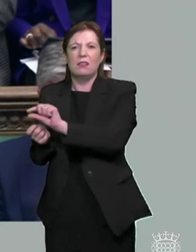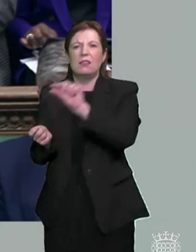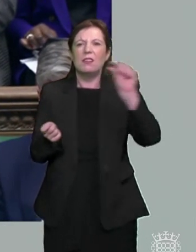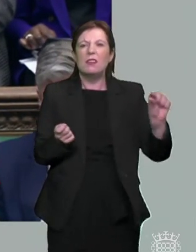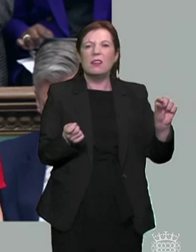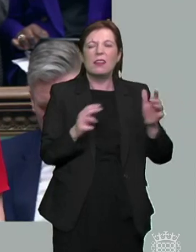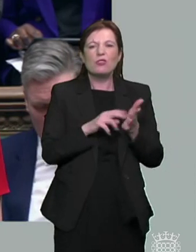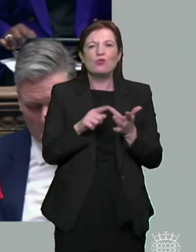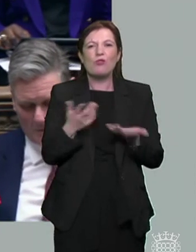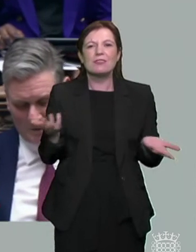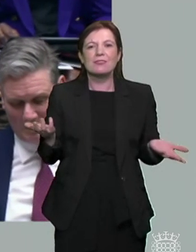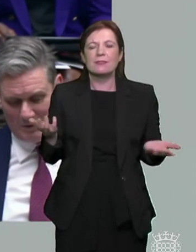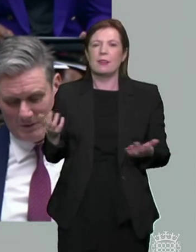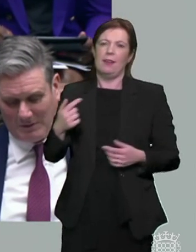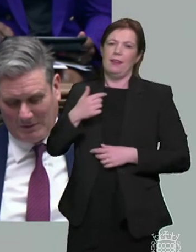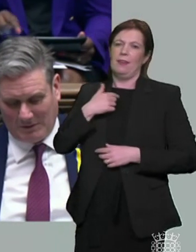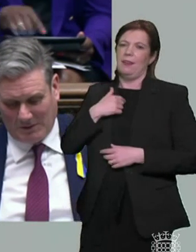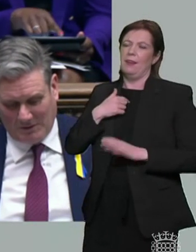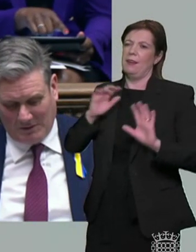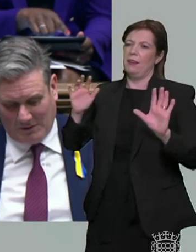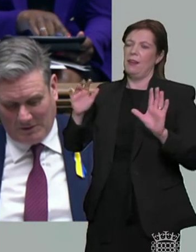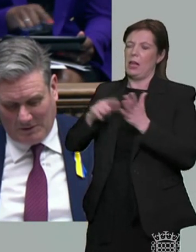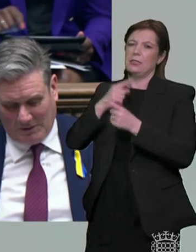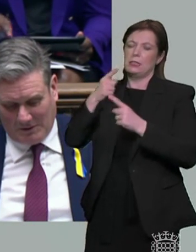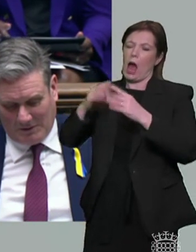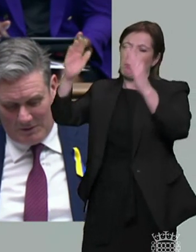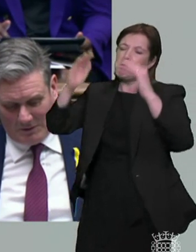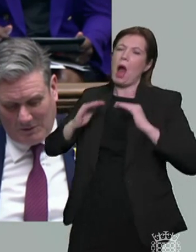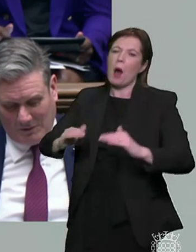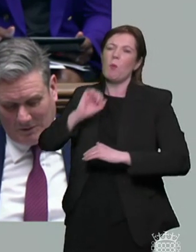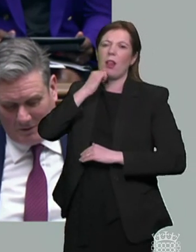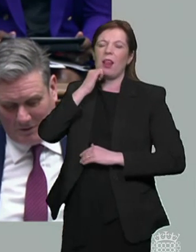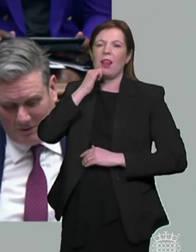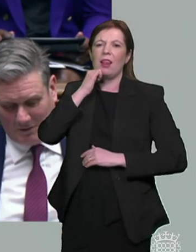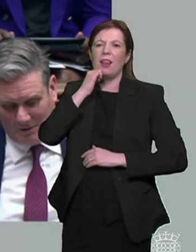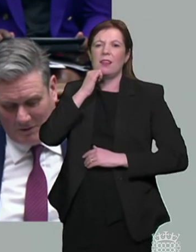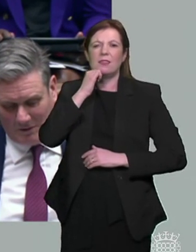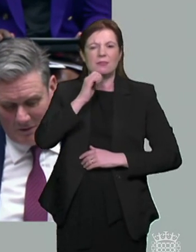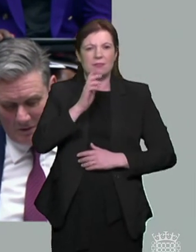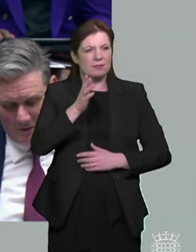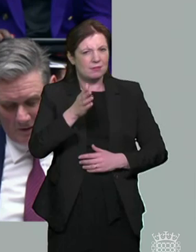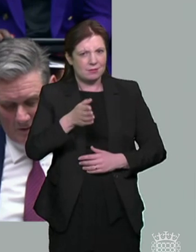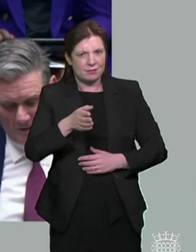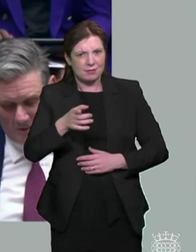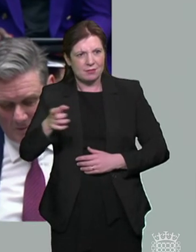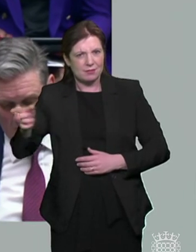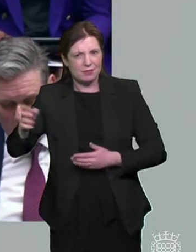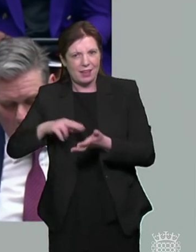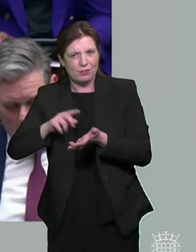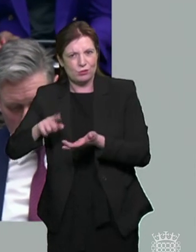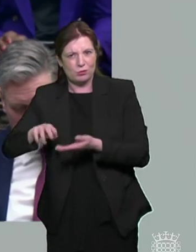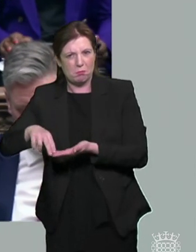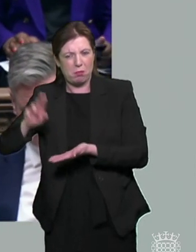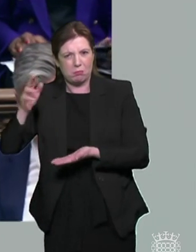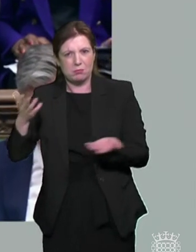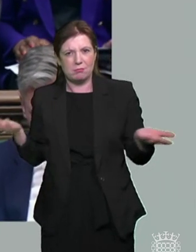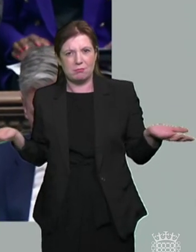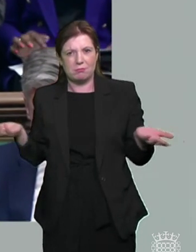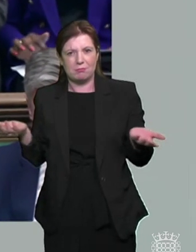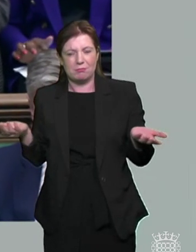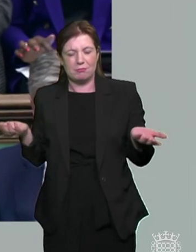In Sunakland, the Chancellor proclaims, “I believe in lower taxes”, at the same time as hiking Alice’s national insurance contributions.